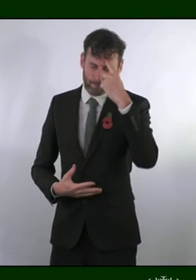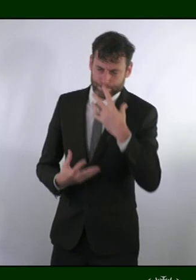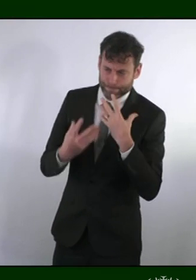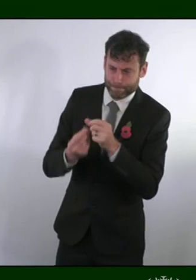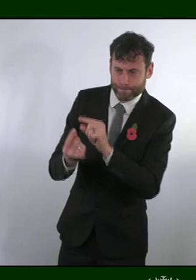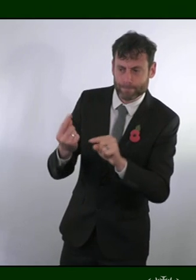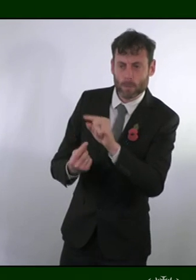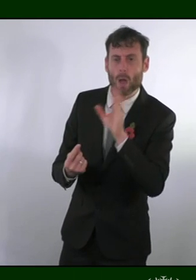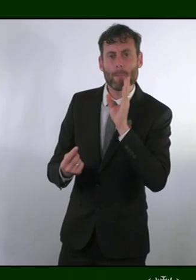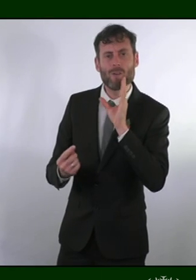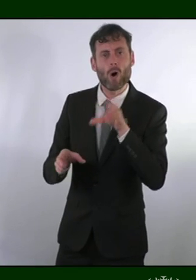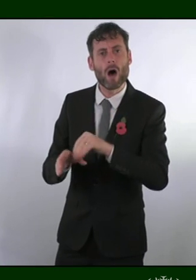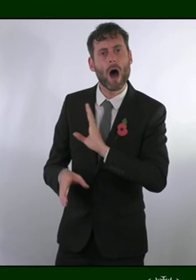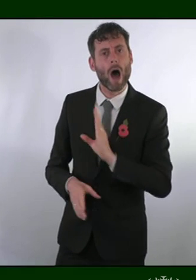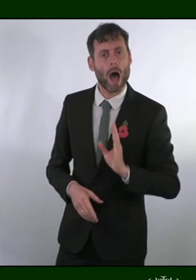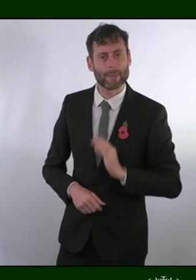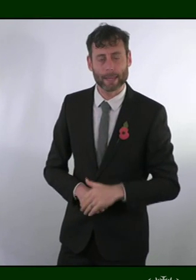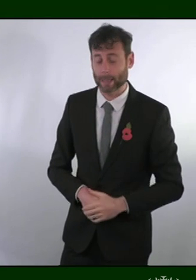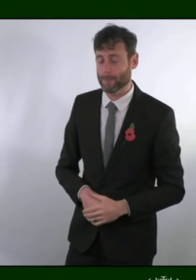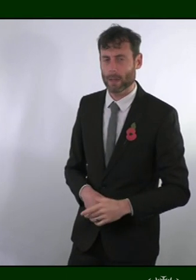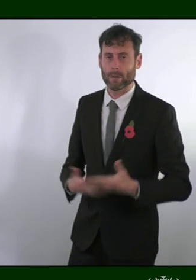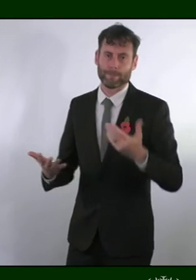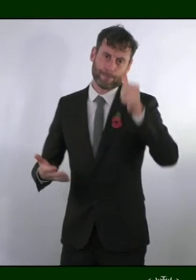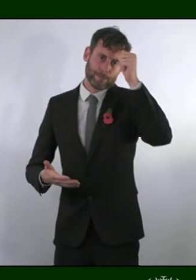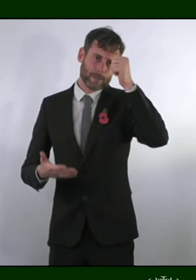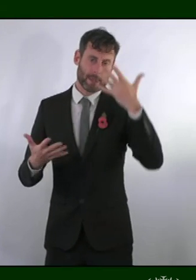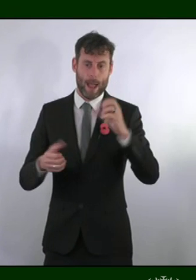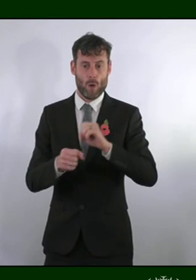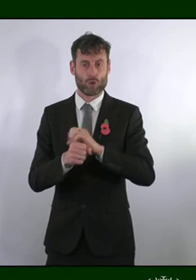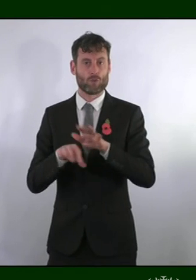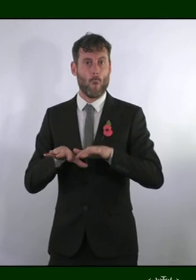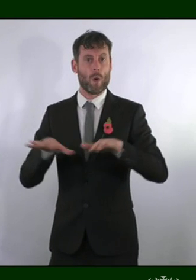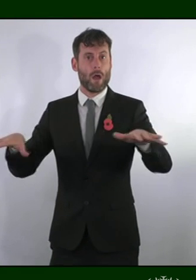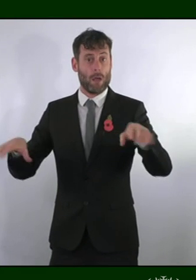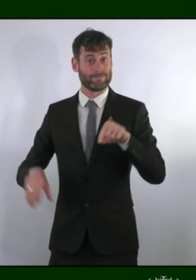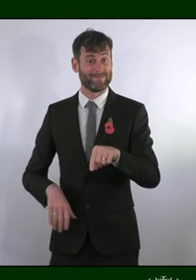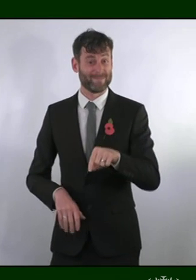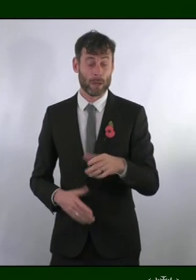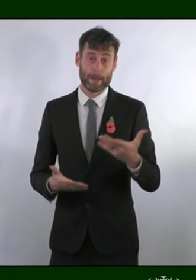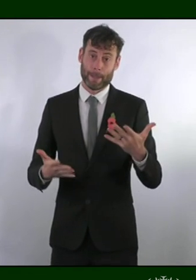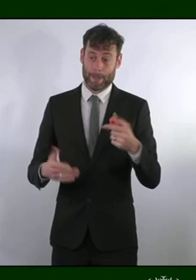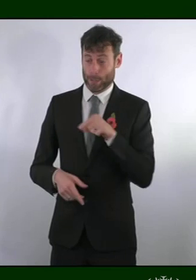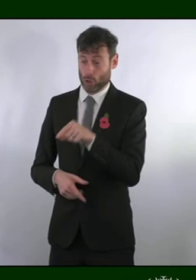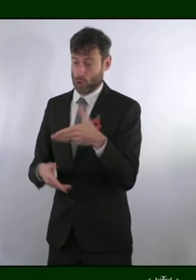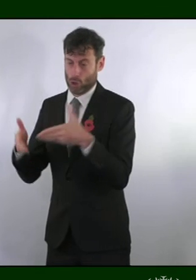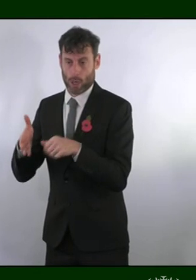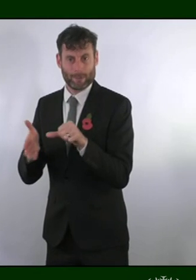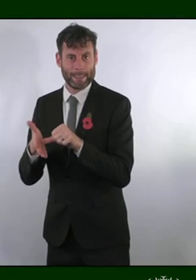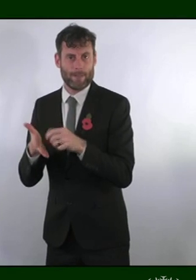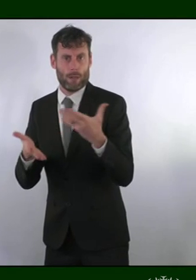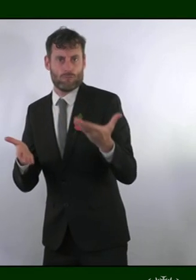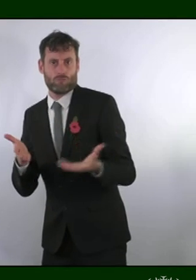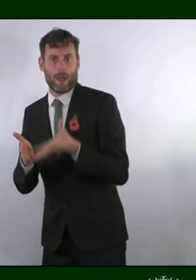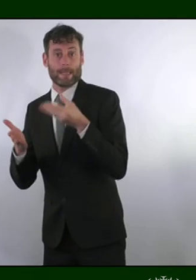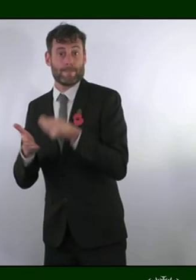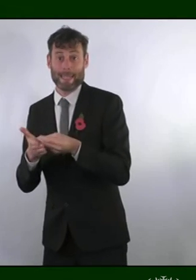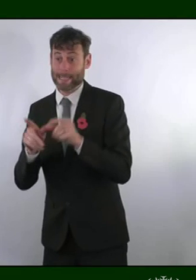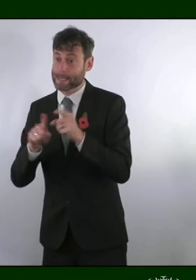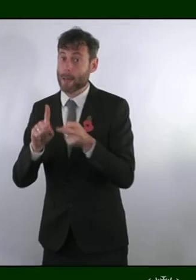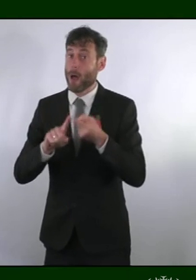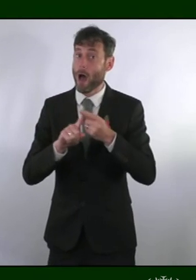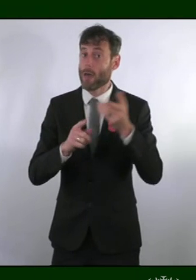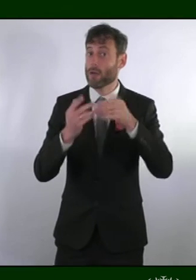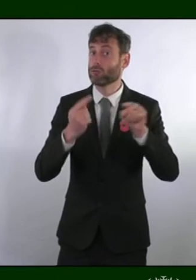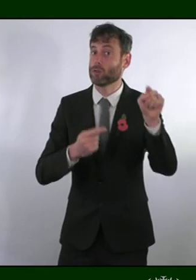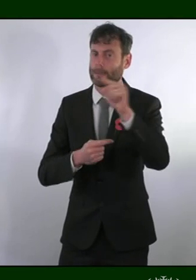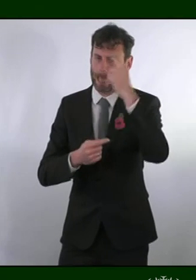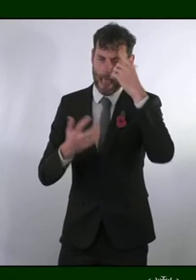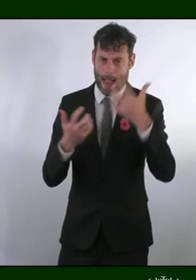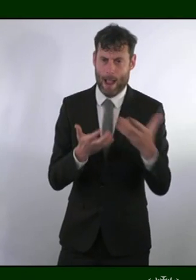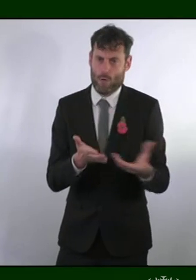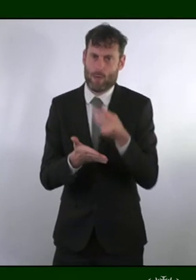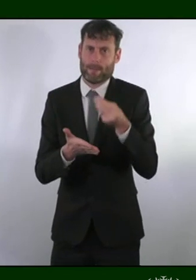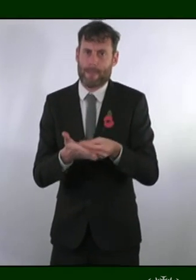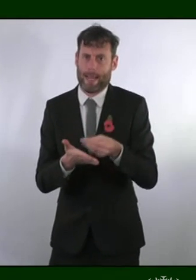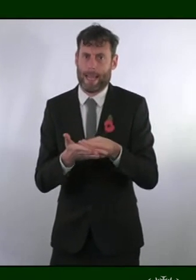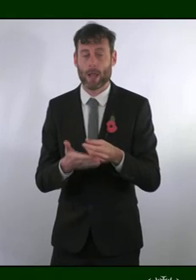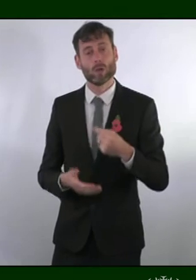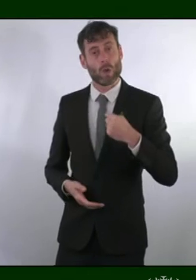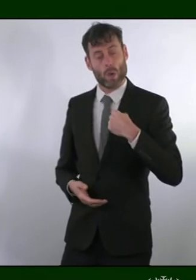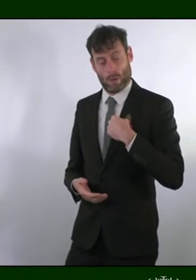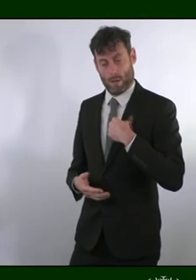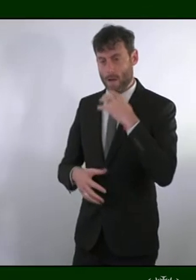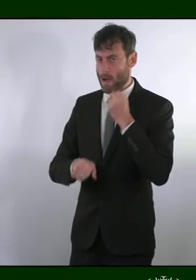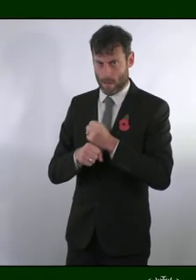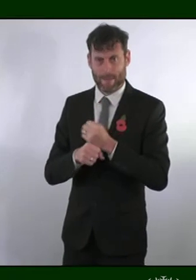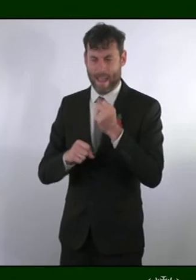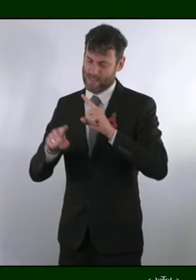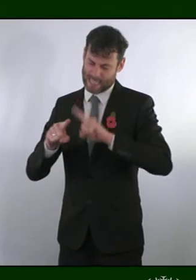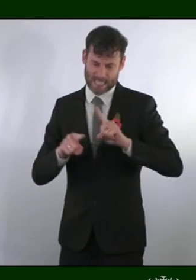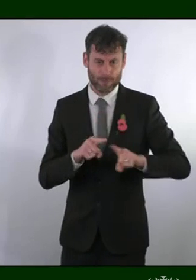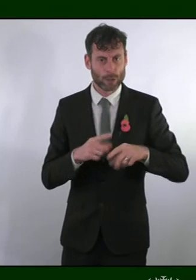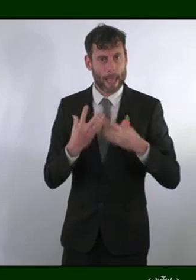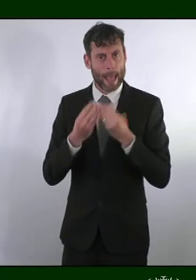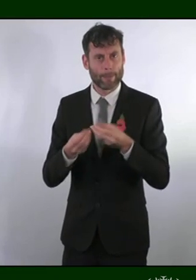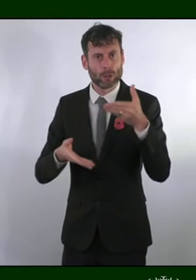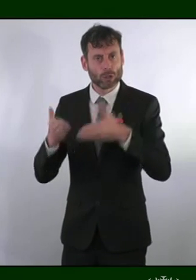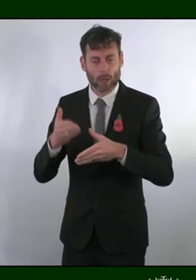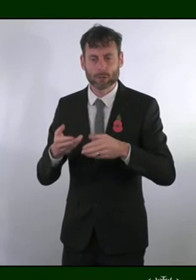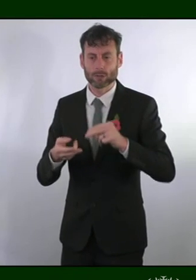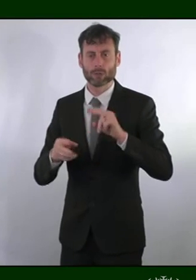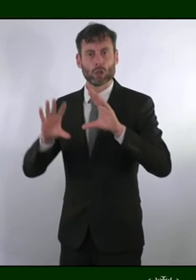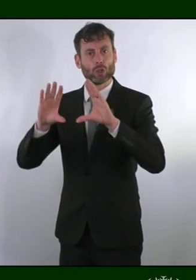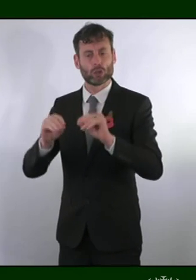In these difficult times, many charities are, of course, finding it tough, and in addition to what the Government are doing to support charities through cutting business rates on their